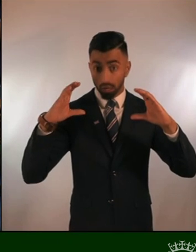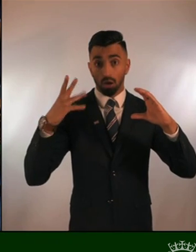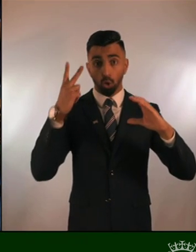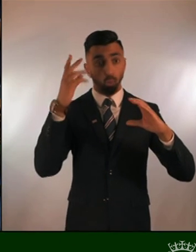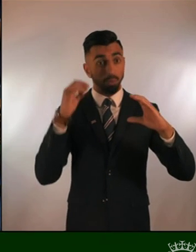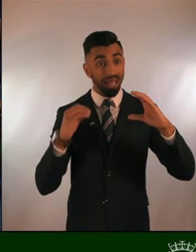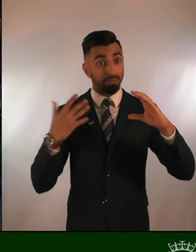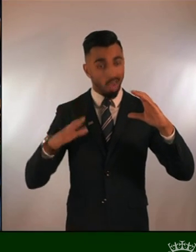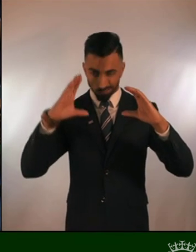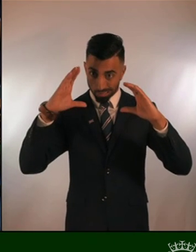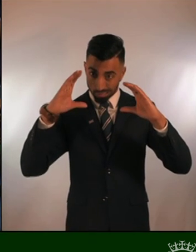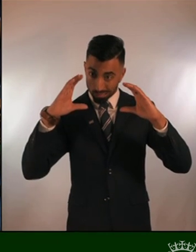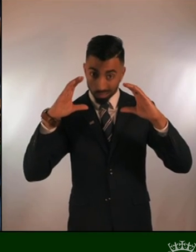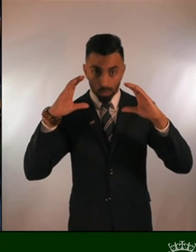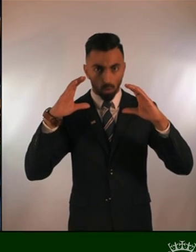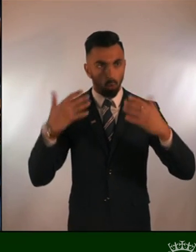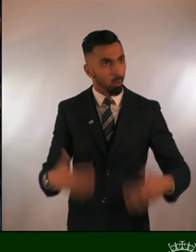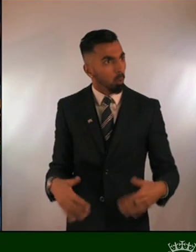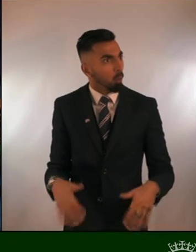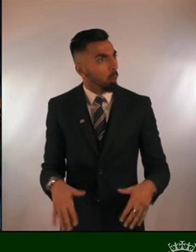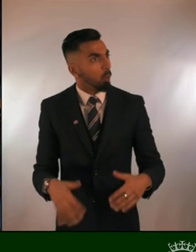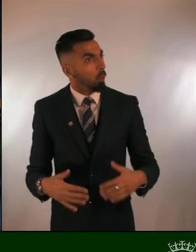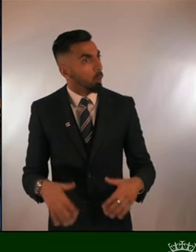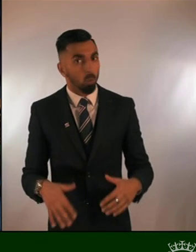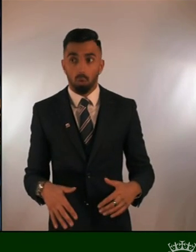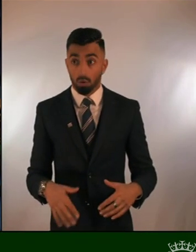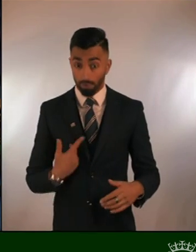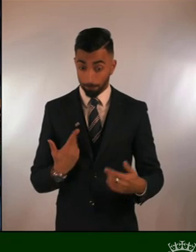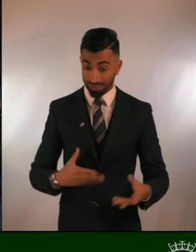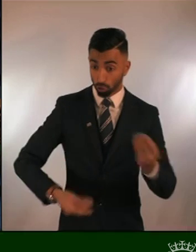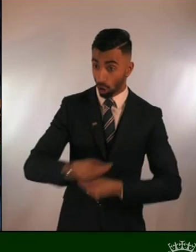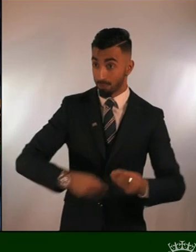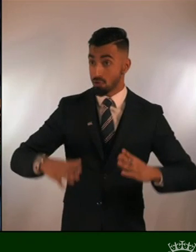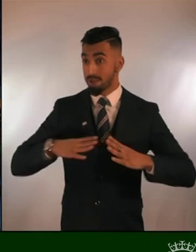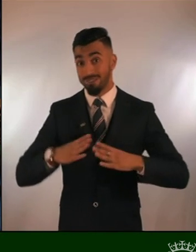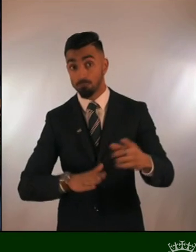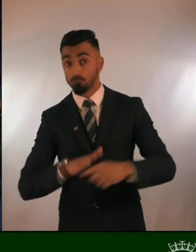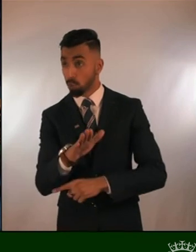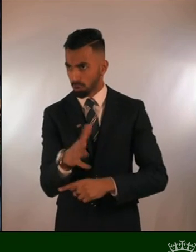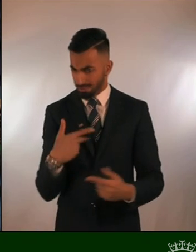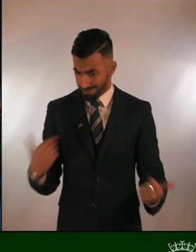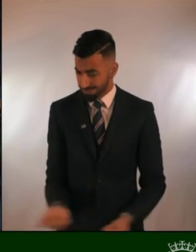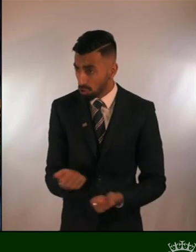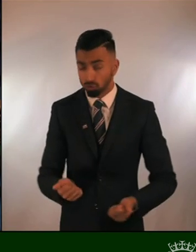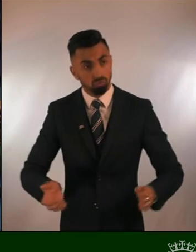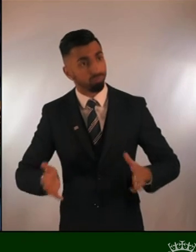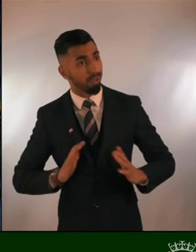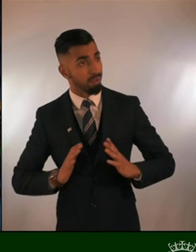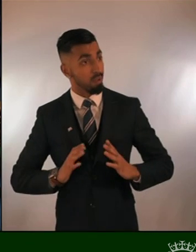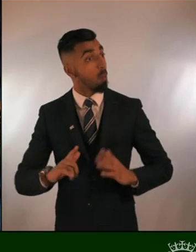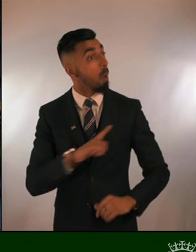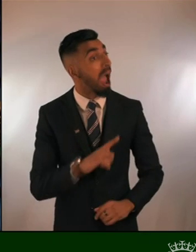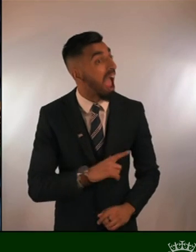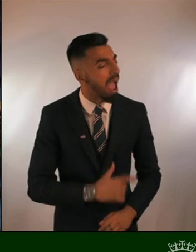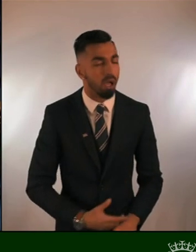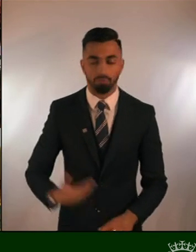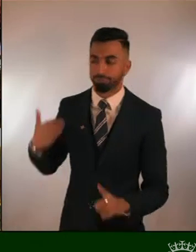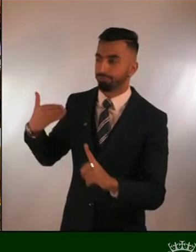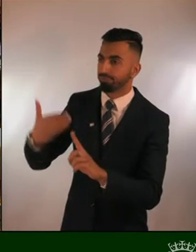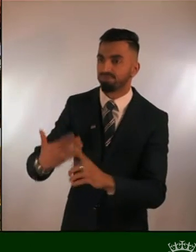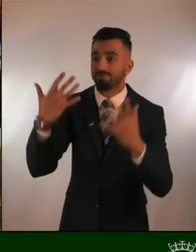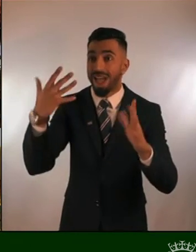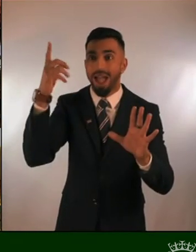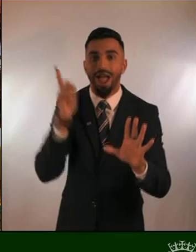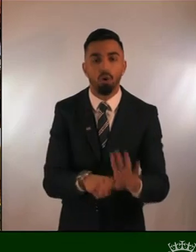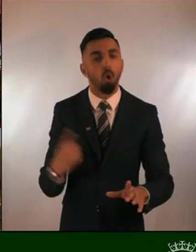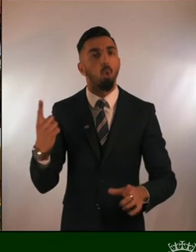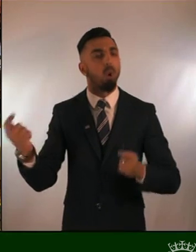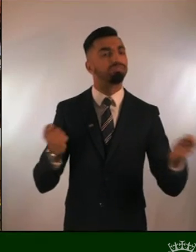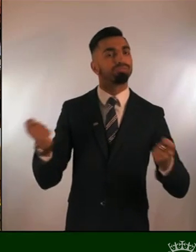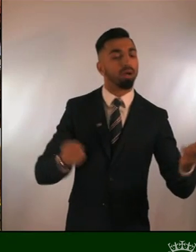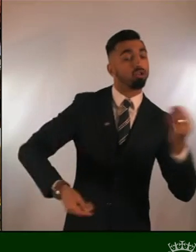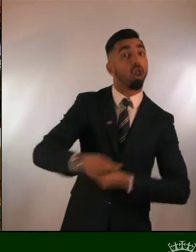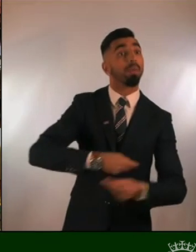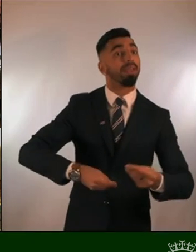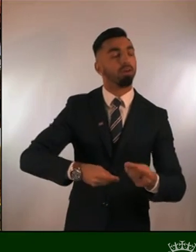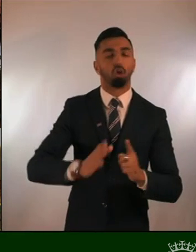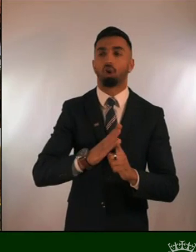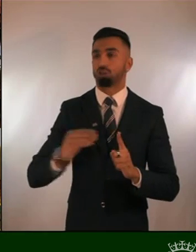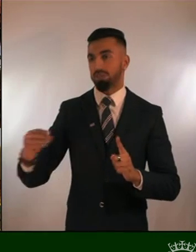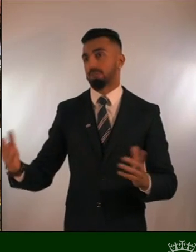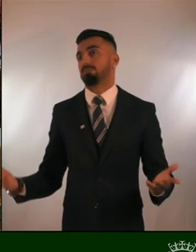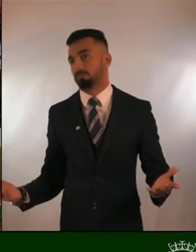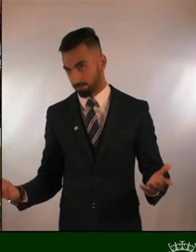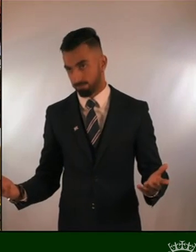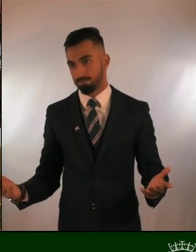Our economy is well-prepared for the future—and it is well-prepared because of 10 years of Conservative-led Governments and Conservative Chancellors.